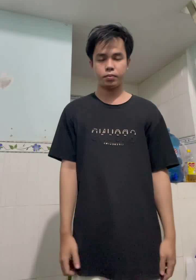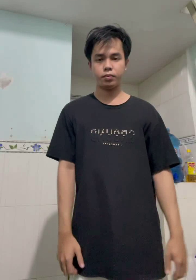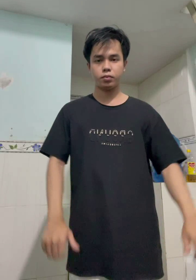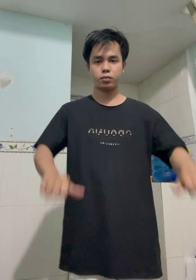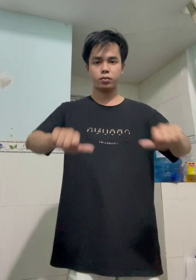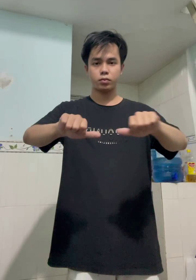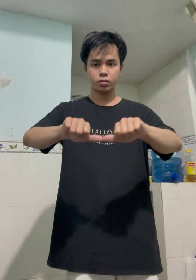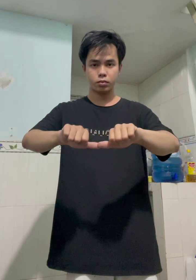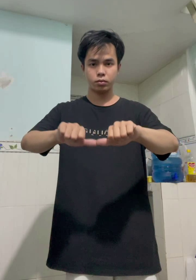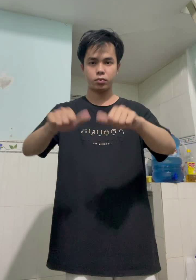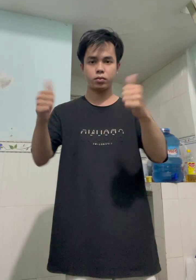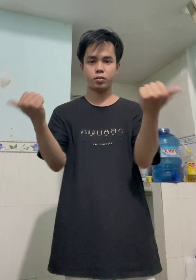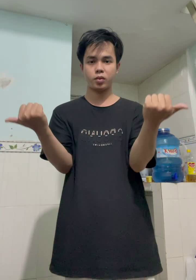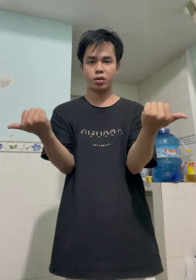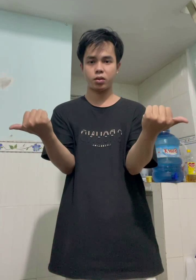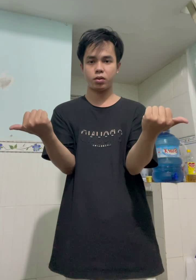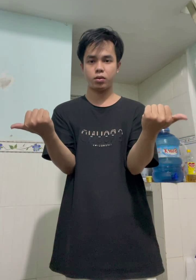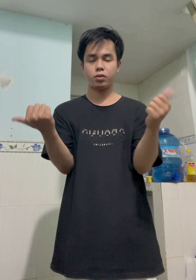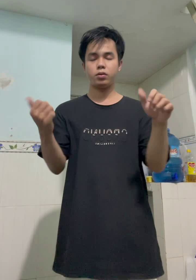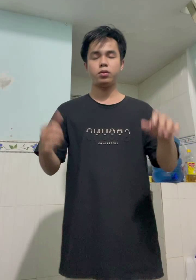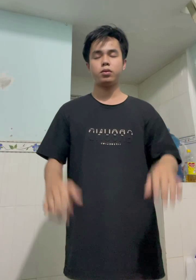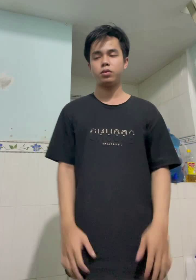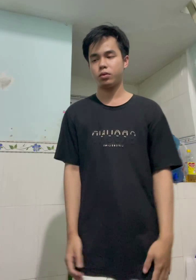o dau